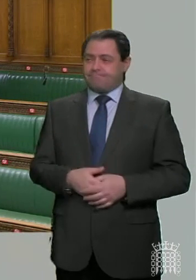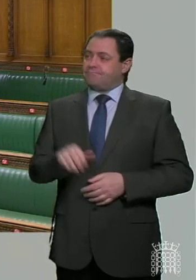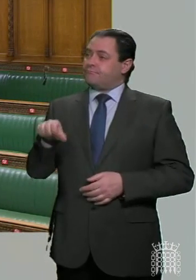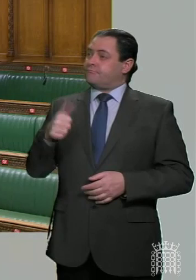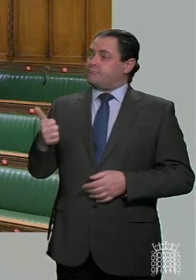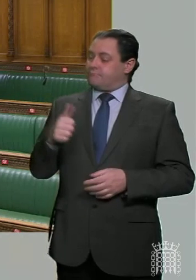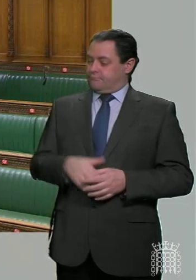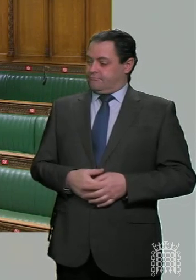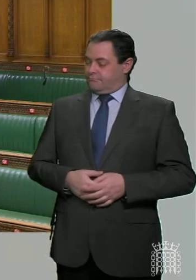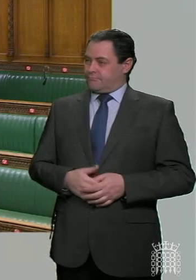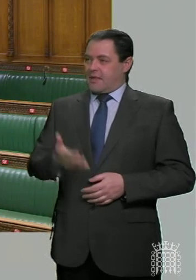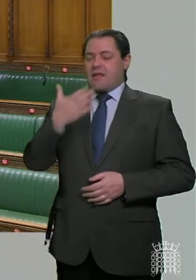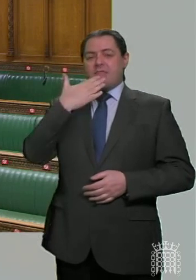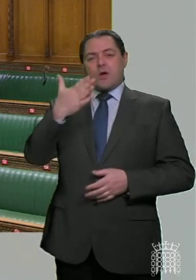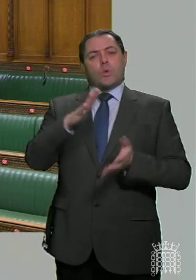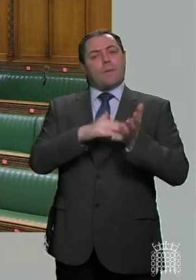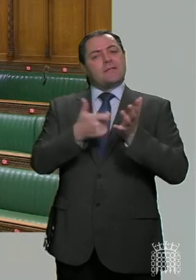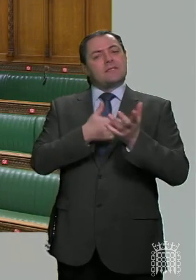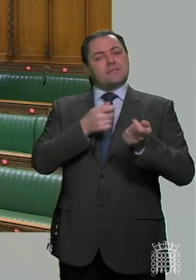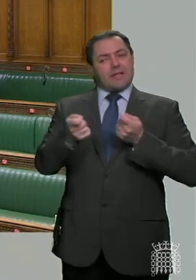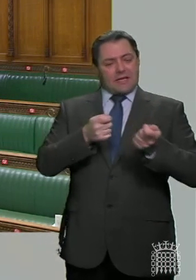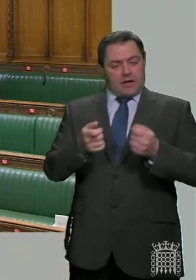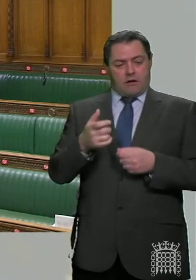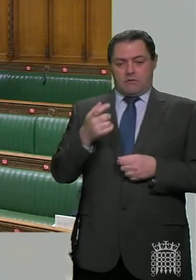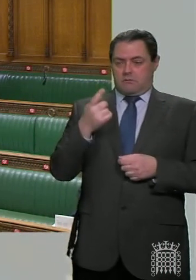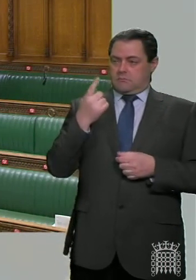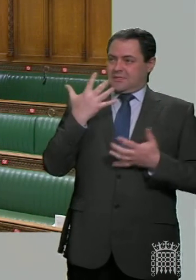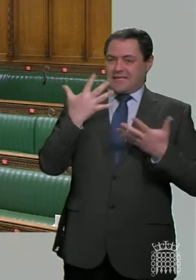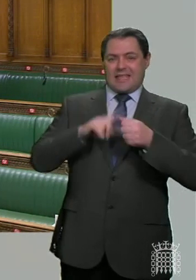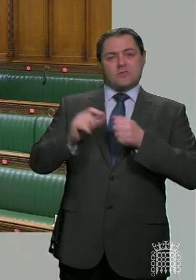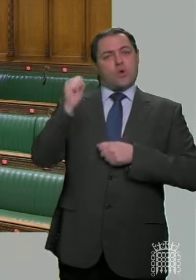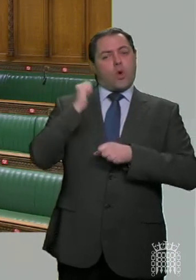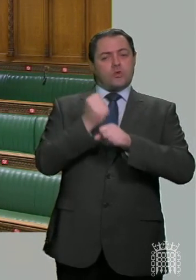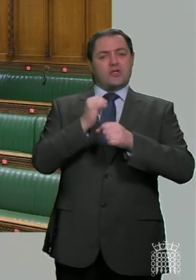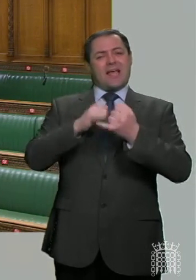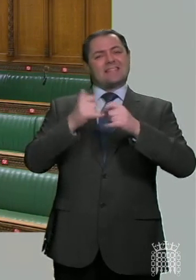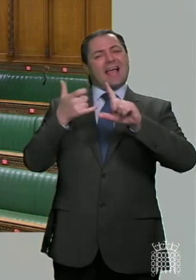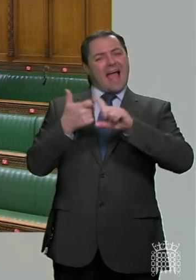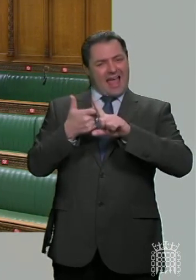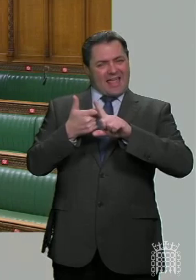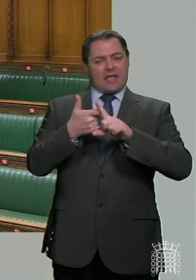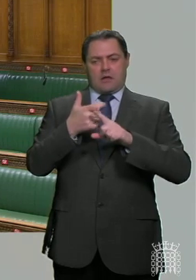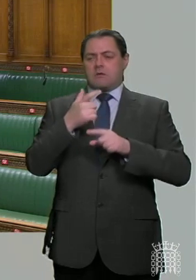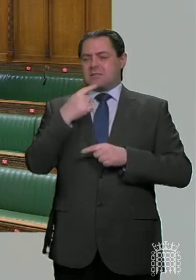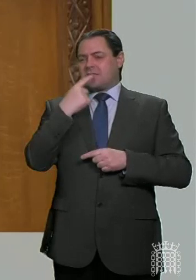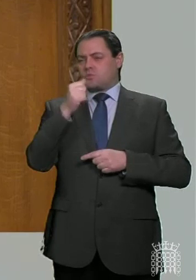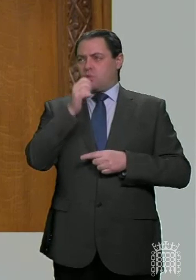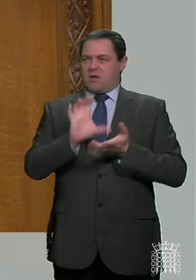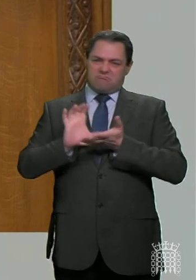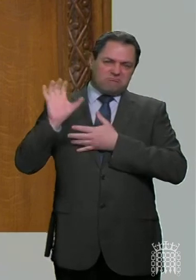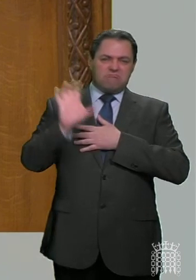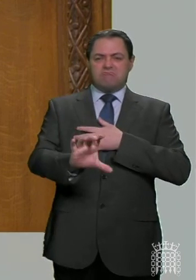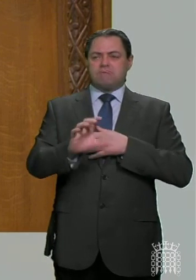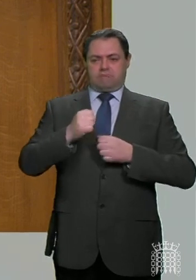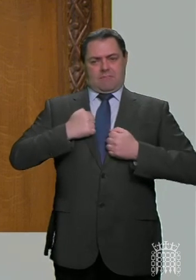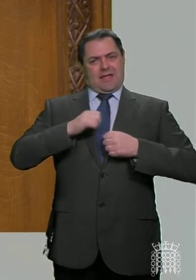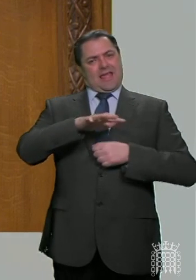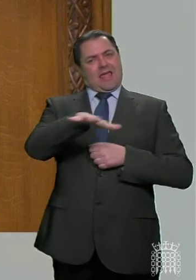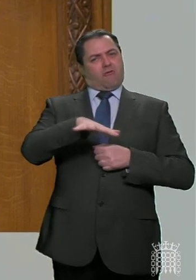A decade ago, GlaxoSmithKline announced a £350 million investment in my constituency, which would have led to 1,000 jobs.